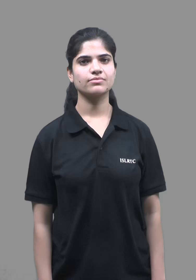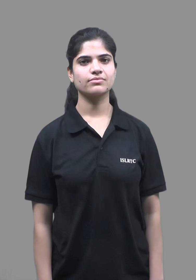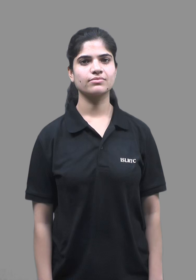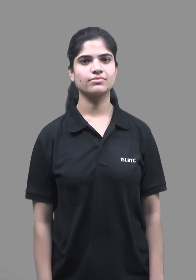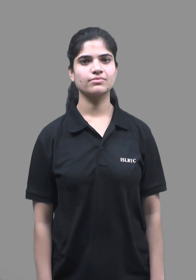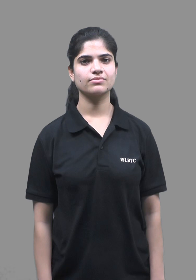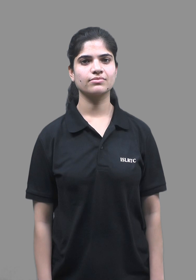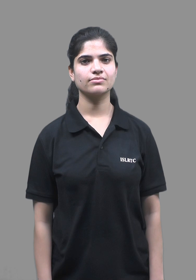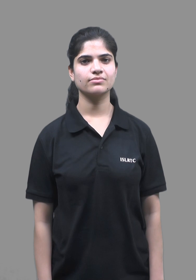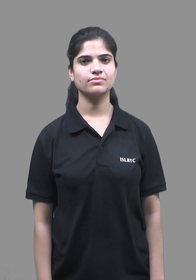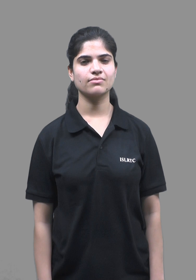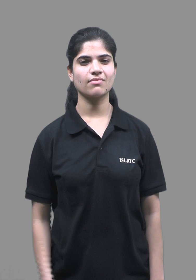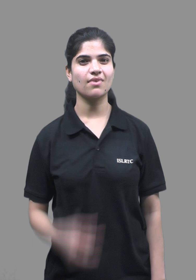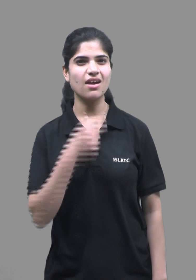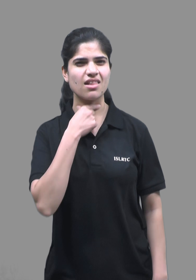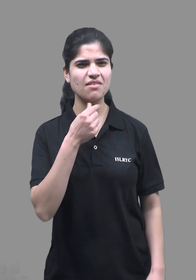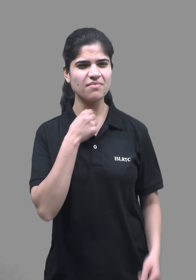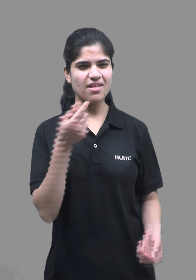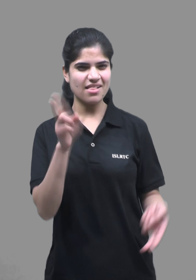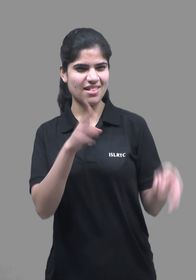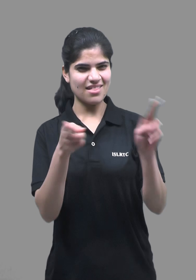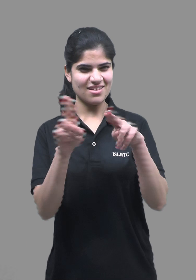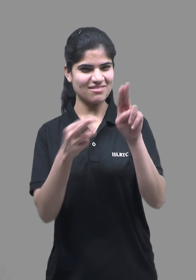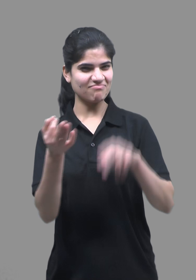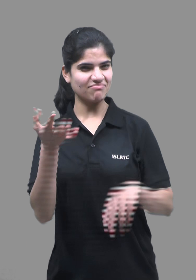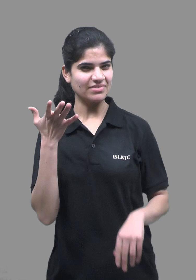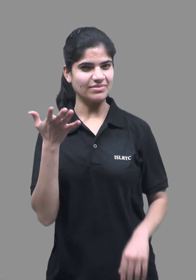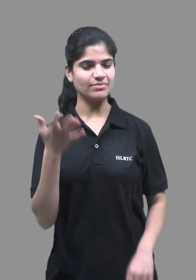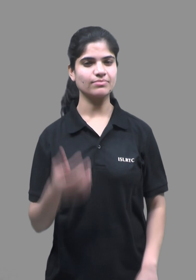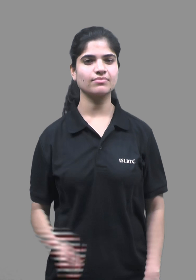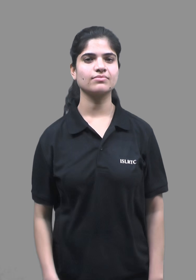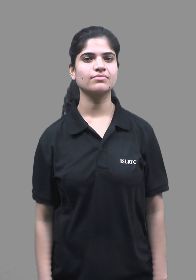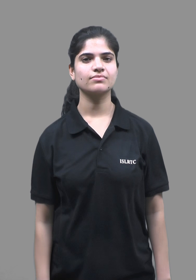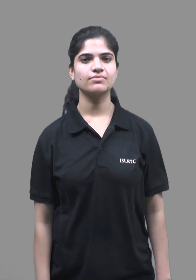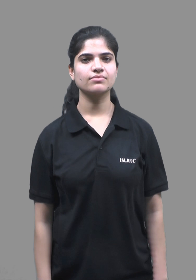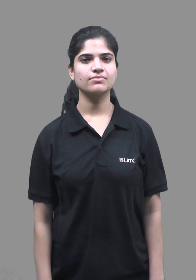Clever